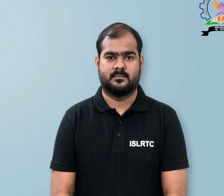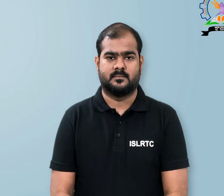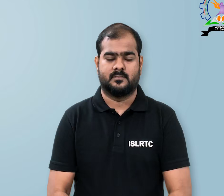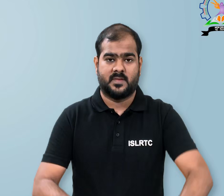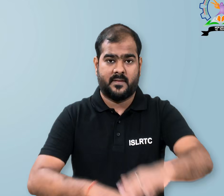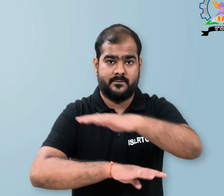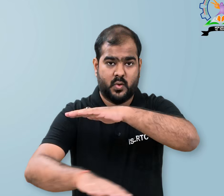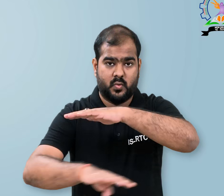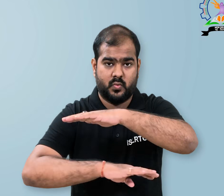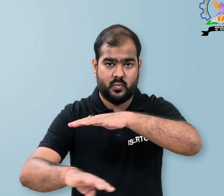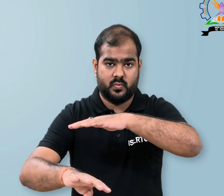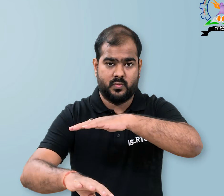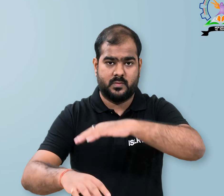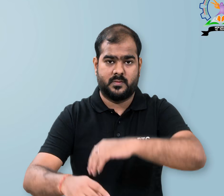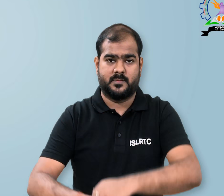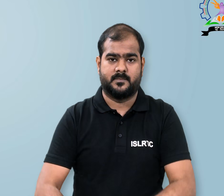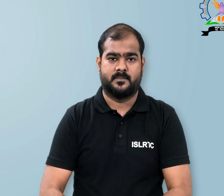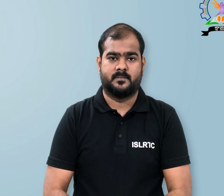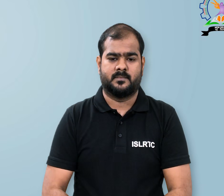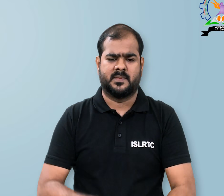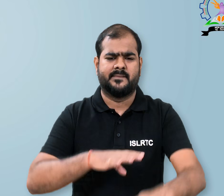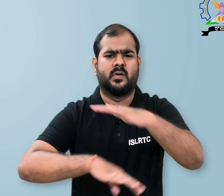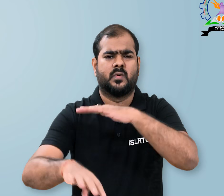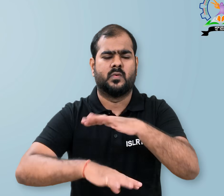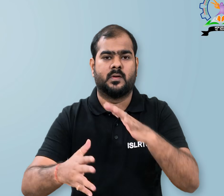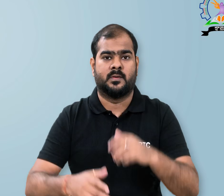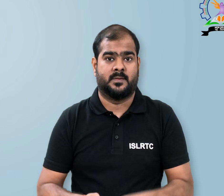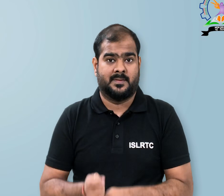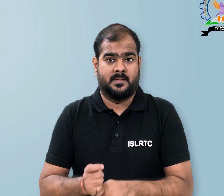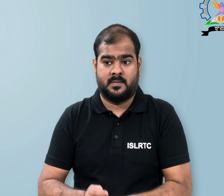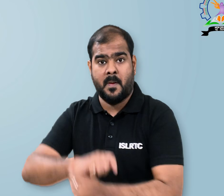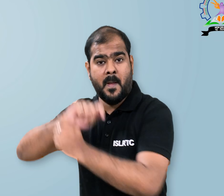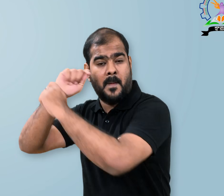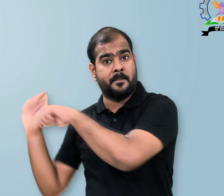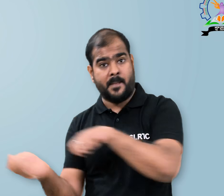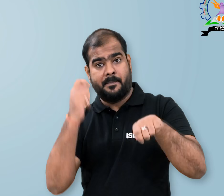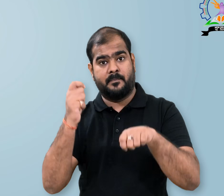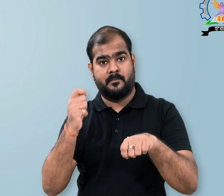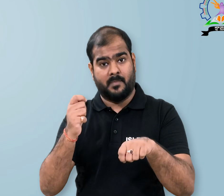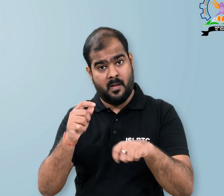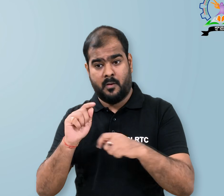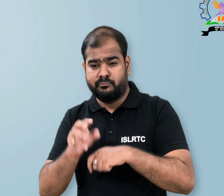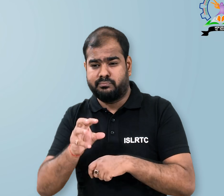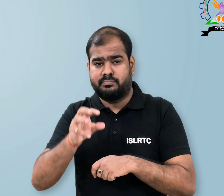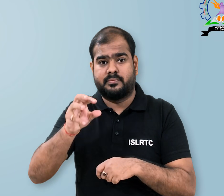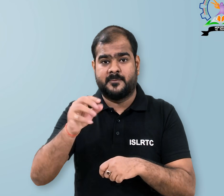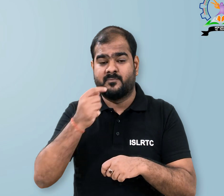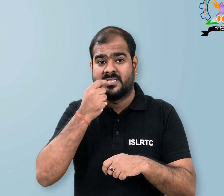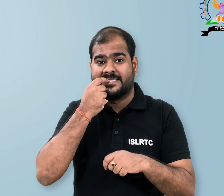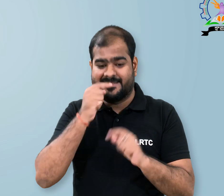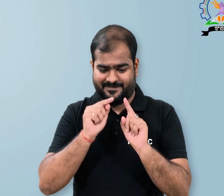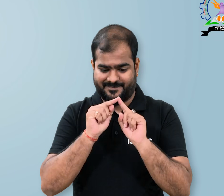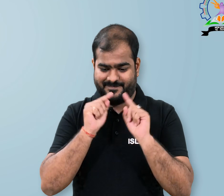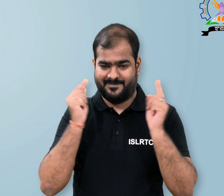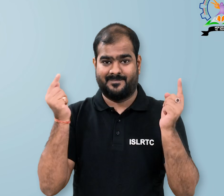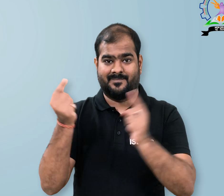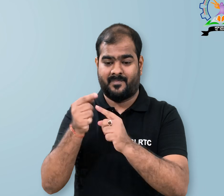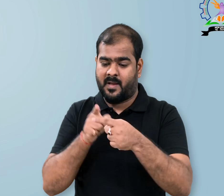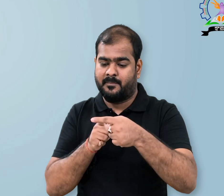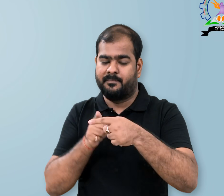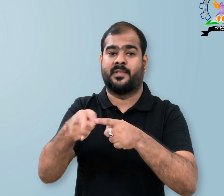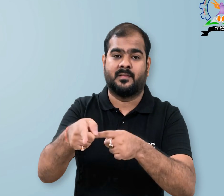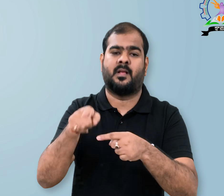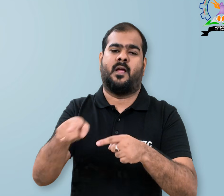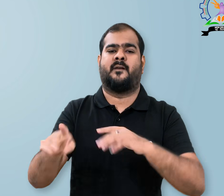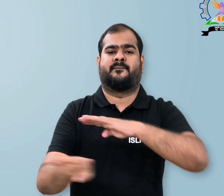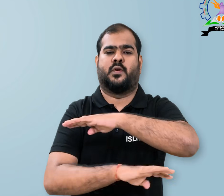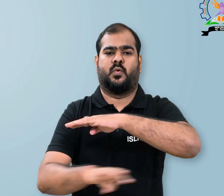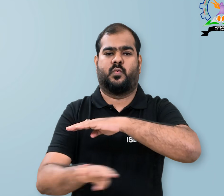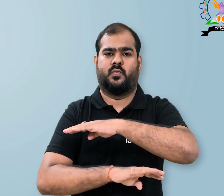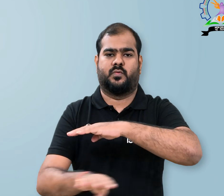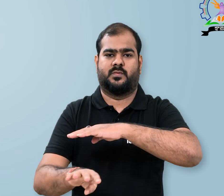Four Runs (or Boundary) If a batsman hits the ball and it reaches the boundary of the field, he scores four runs.